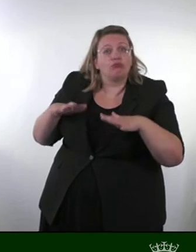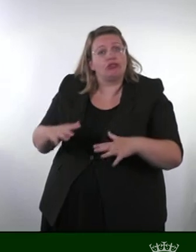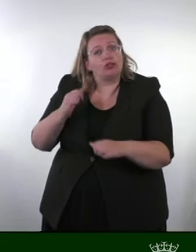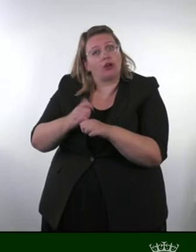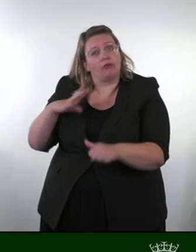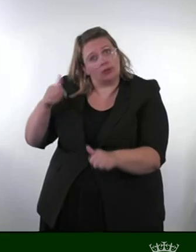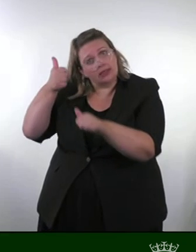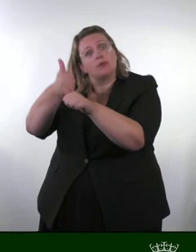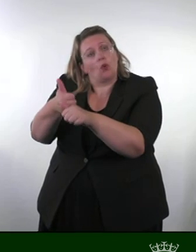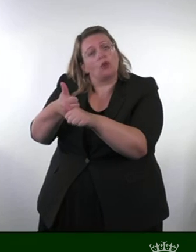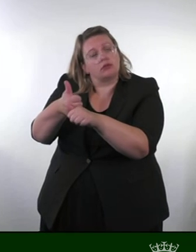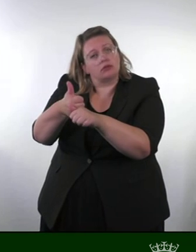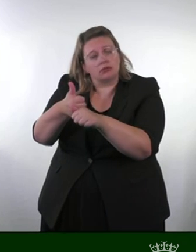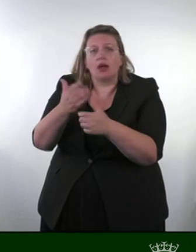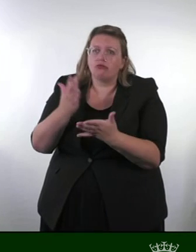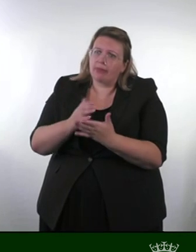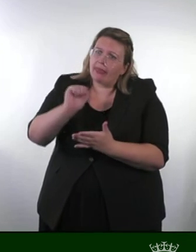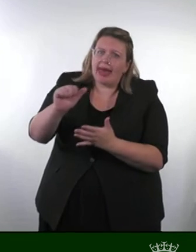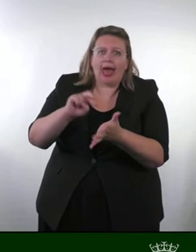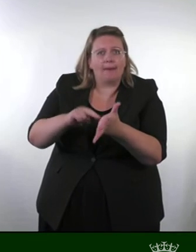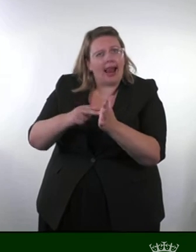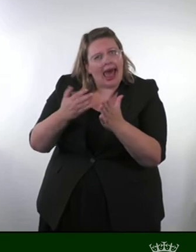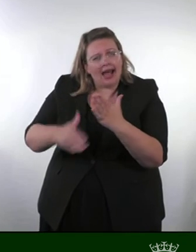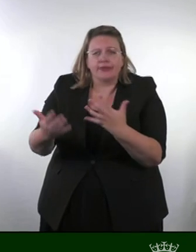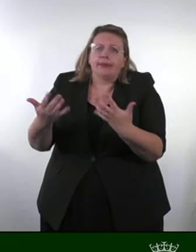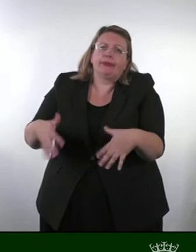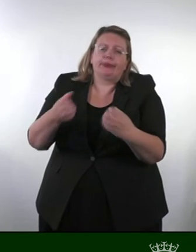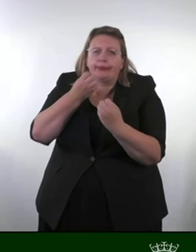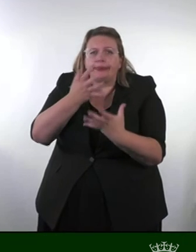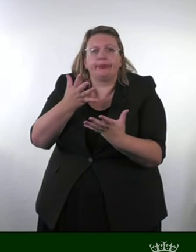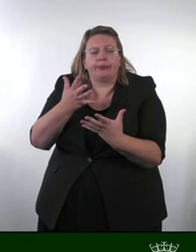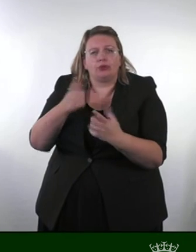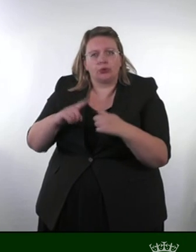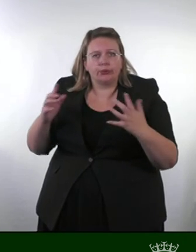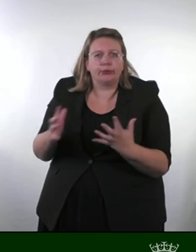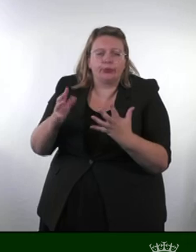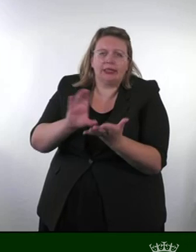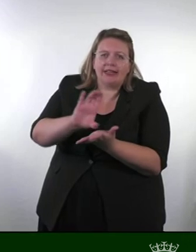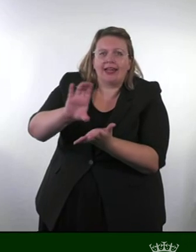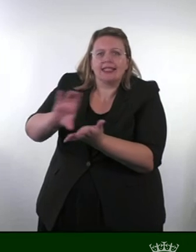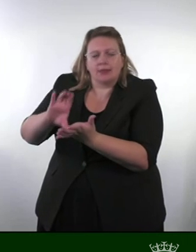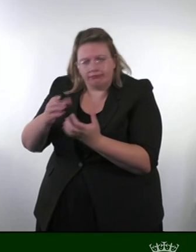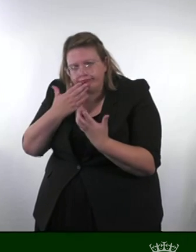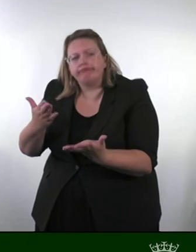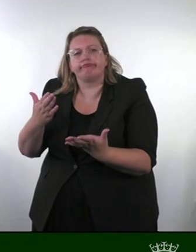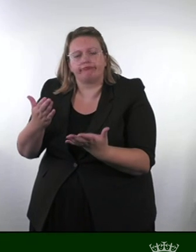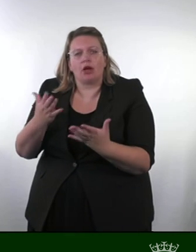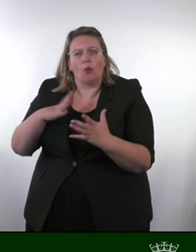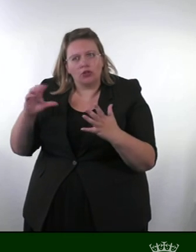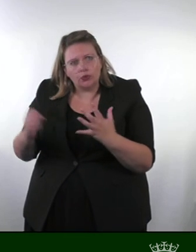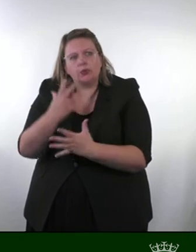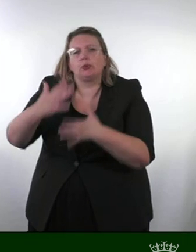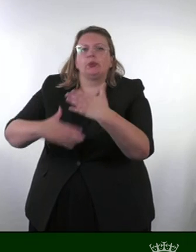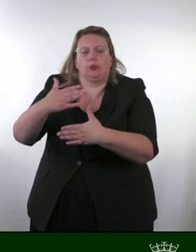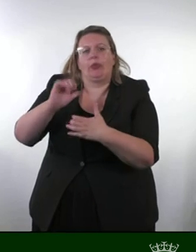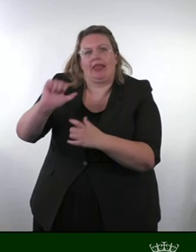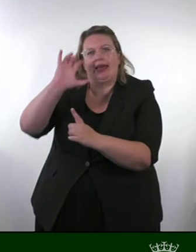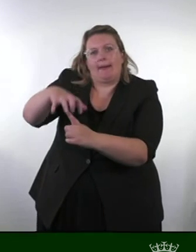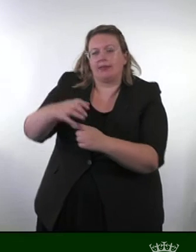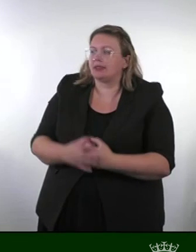I welcome all the plans that Burnley College has for capital investment to develop its campus.